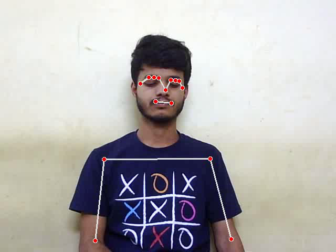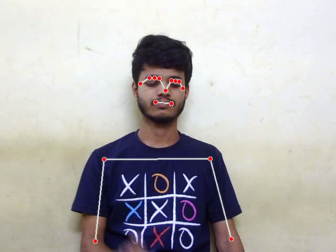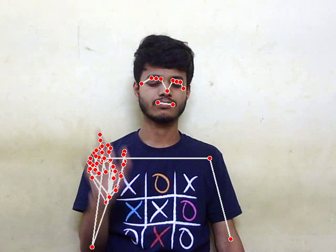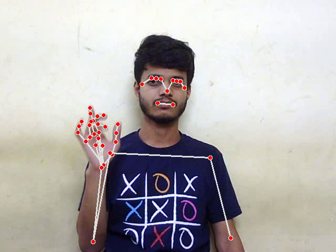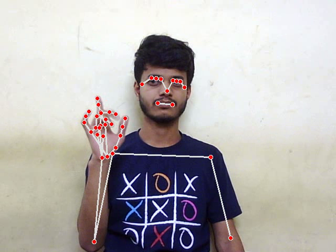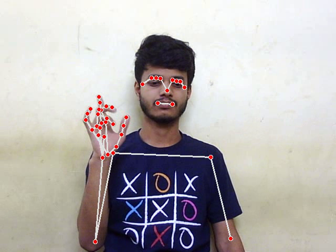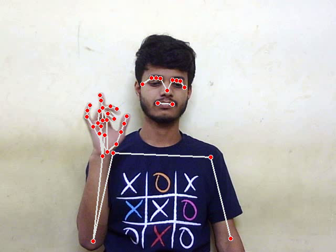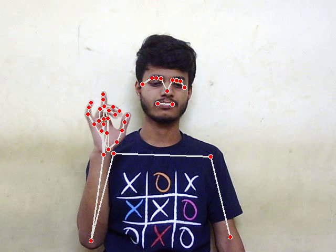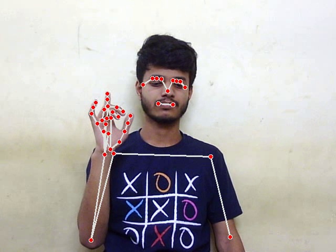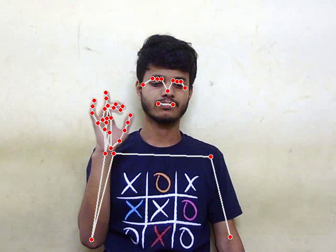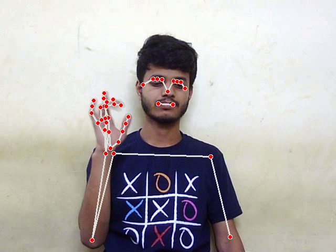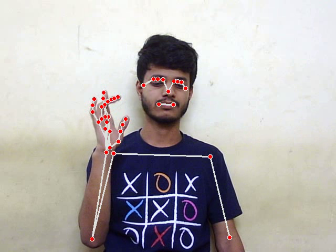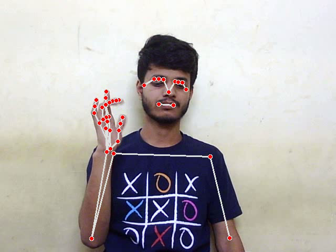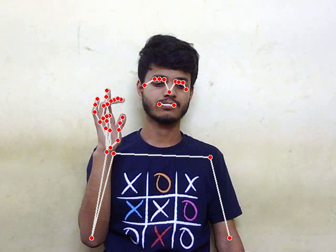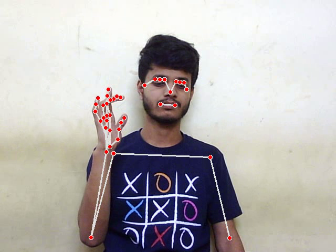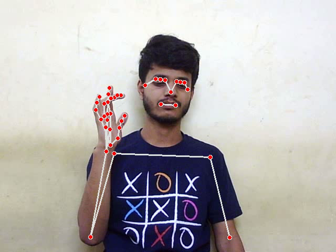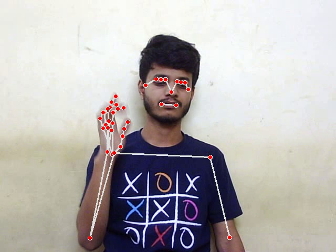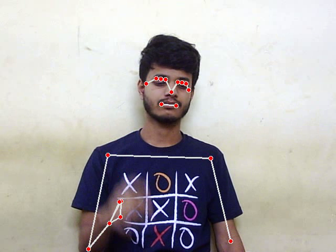why